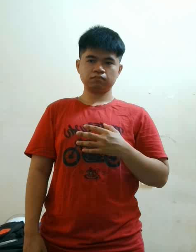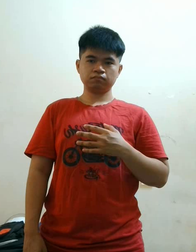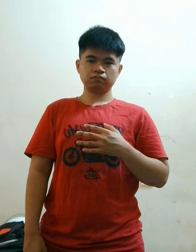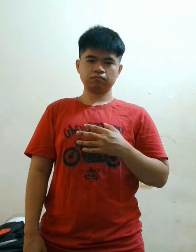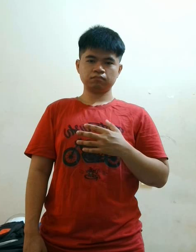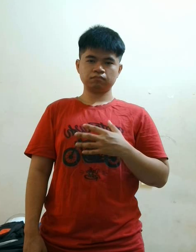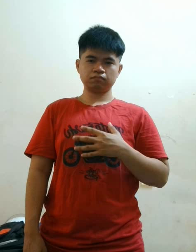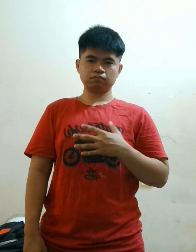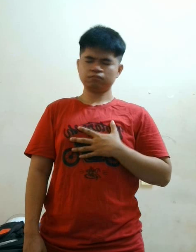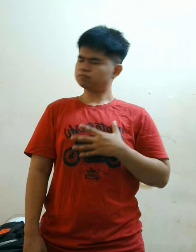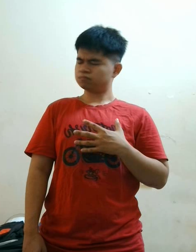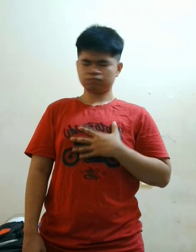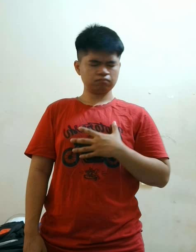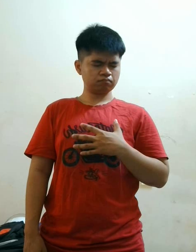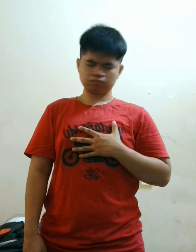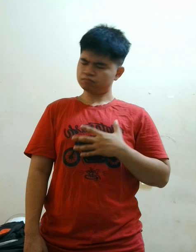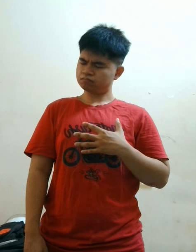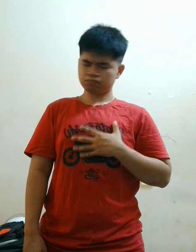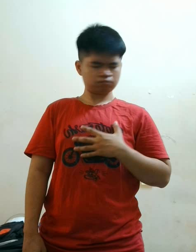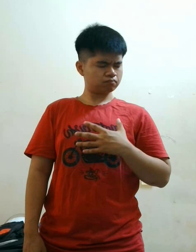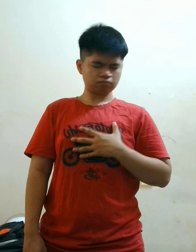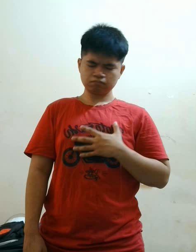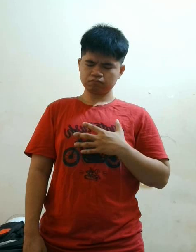khong thich